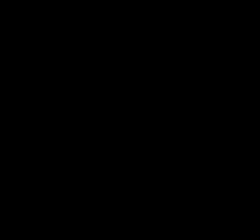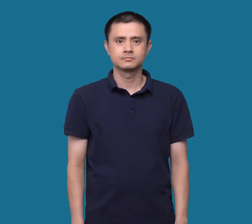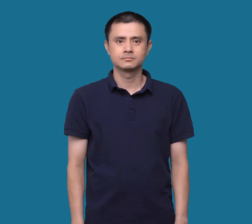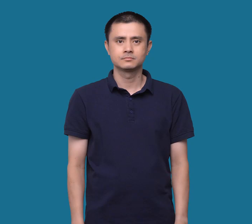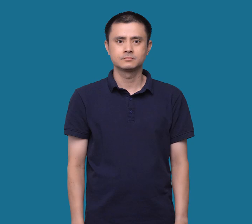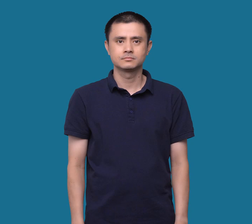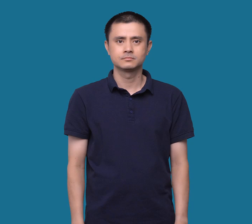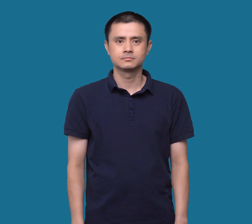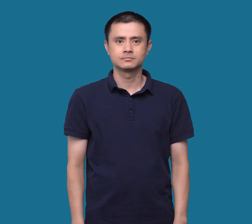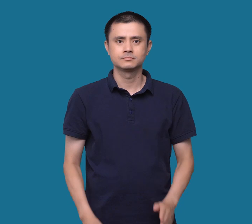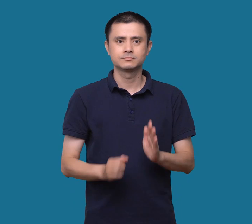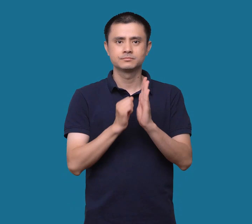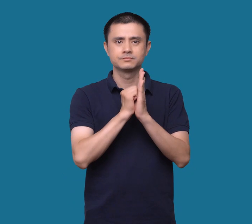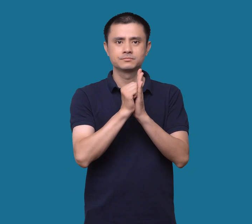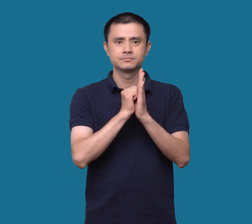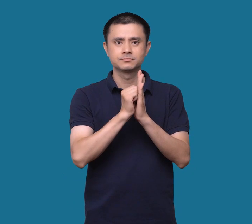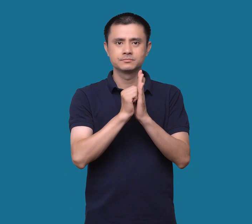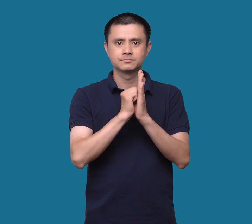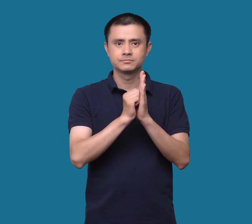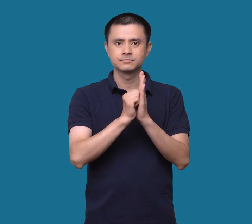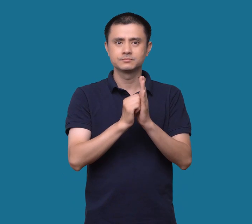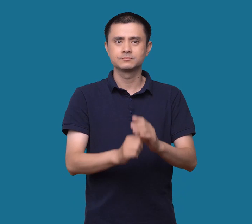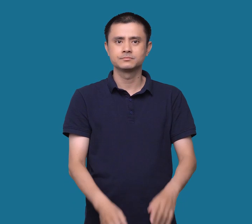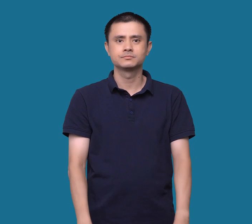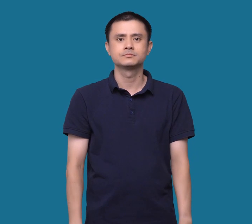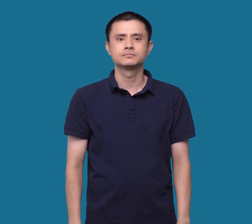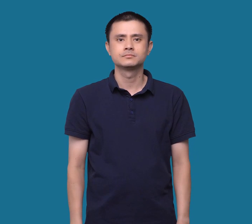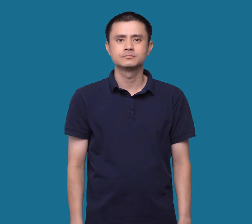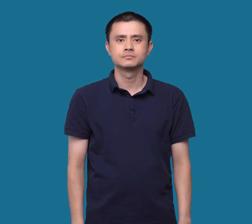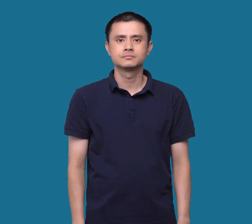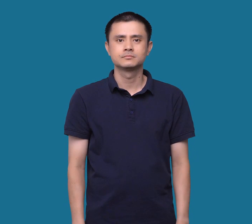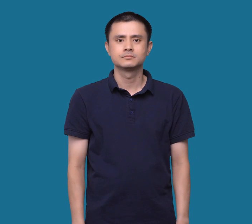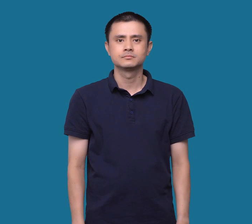trực nhật